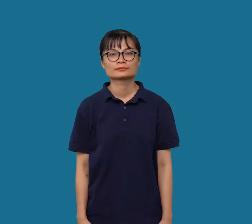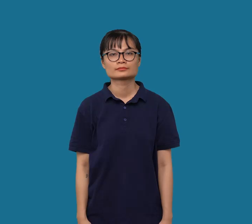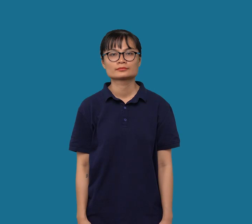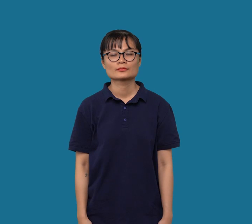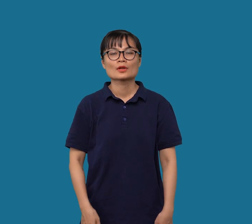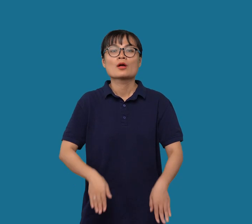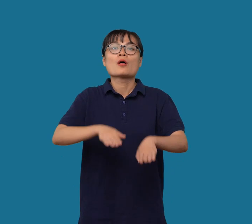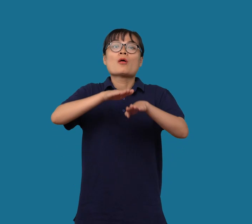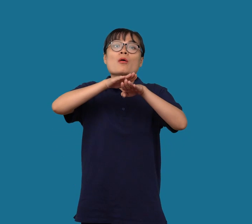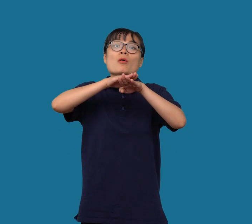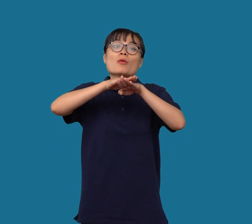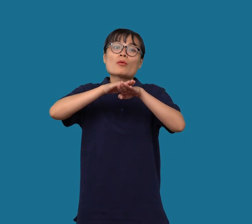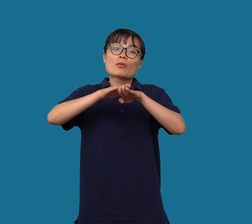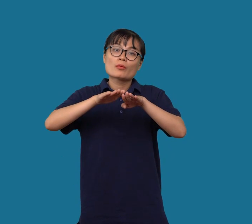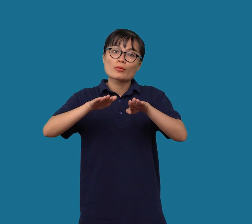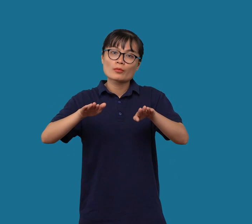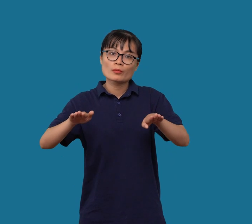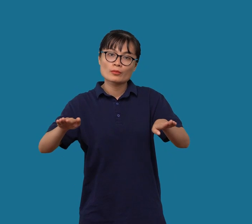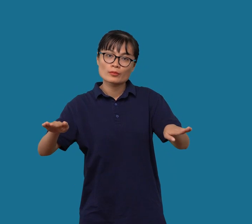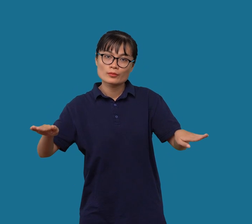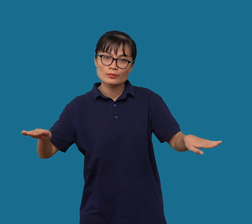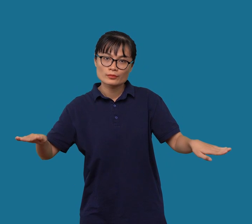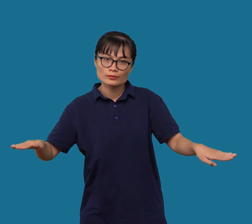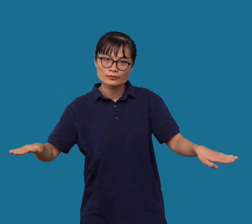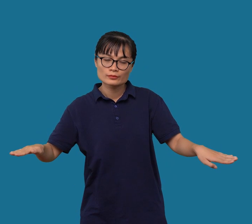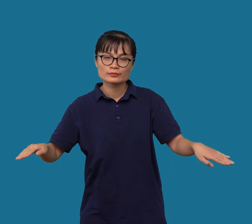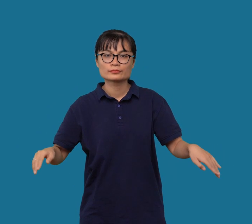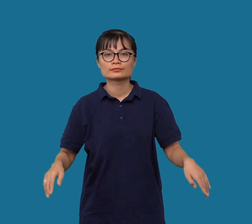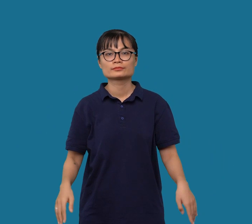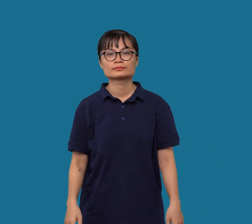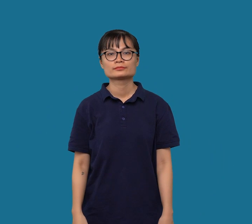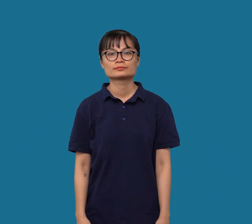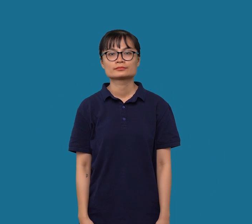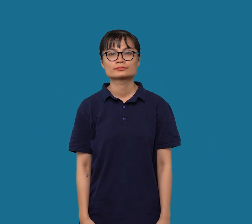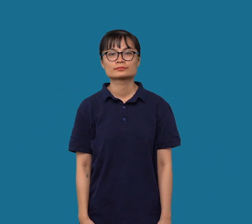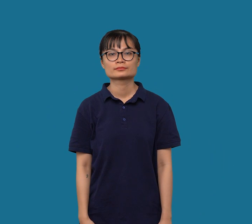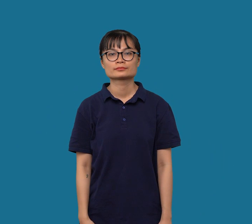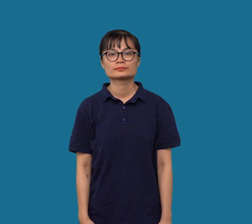yên bình